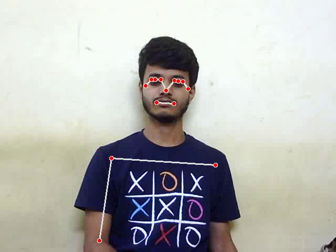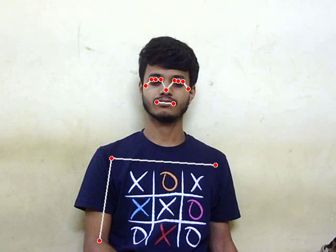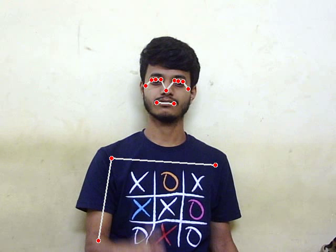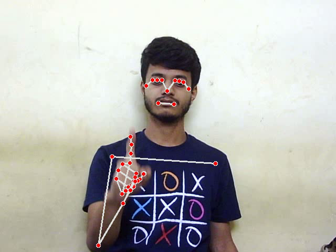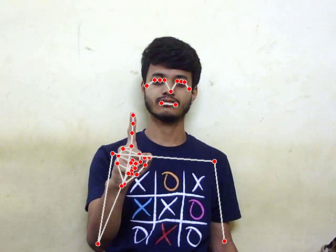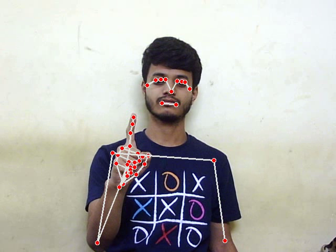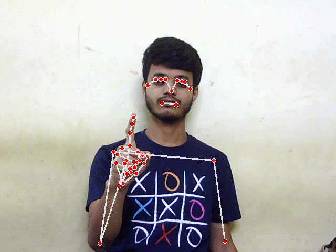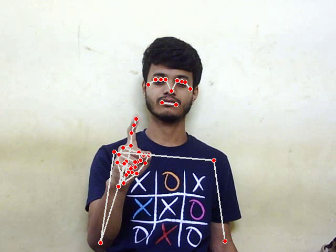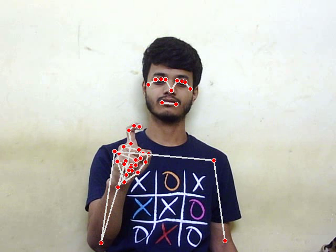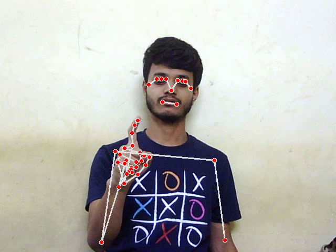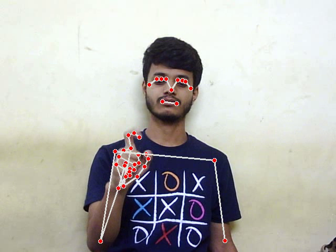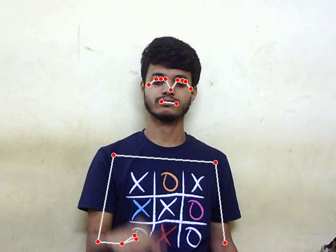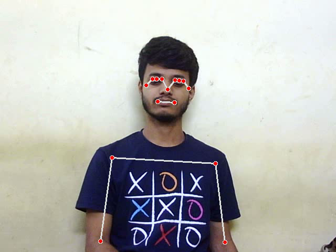question